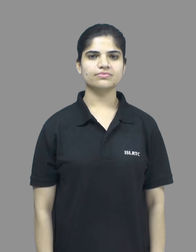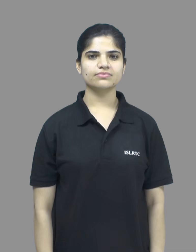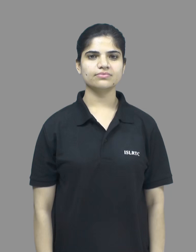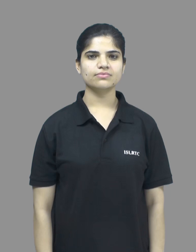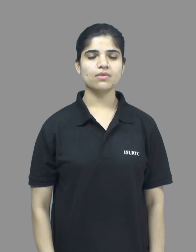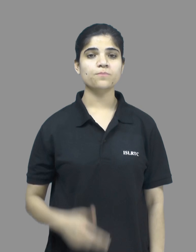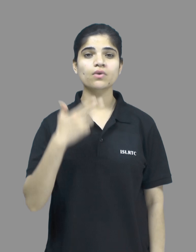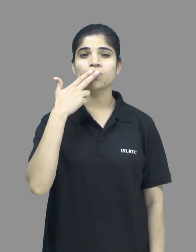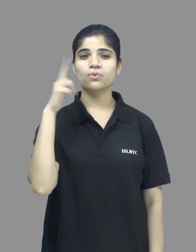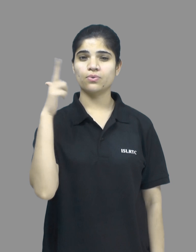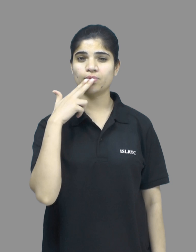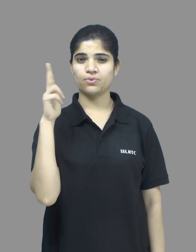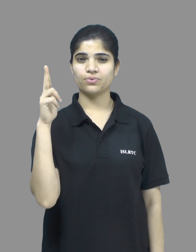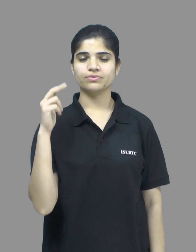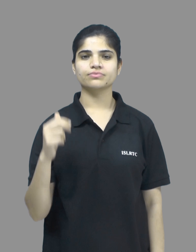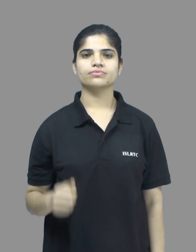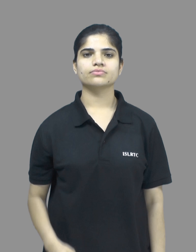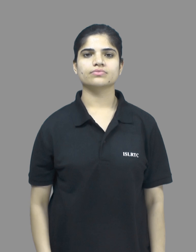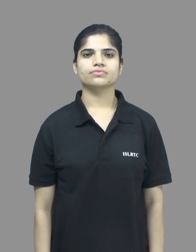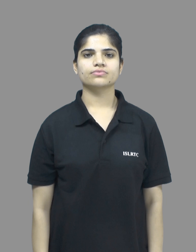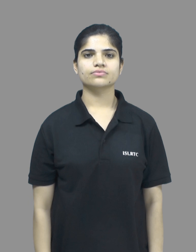Smoke